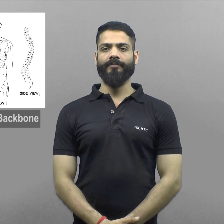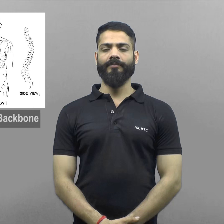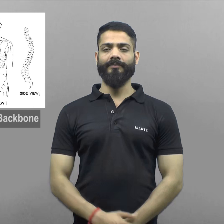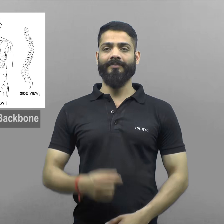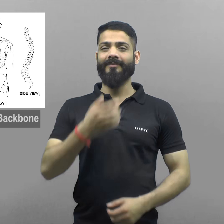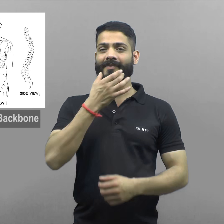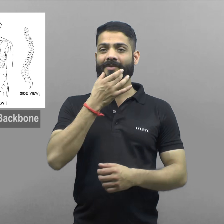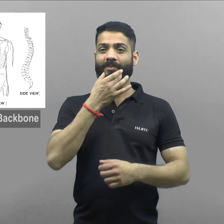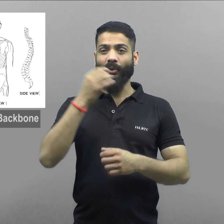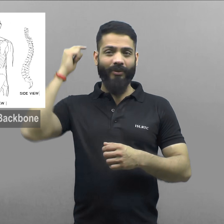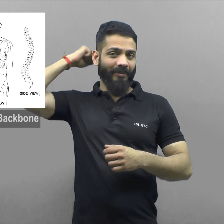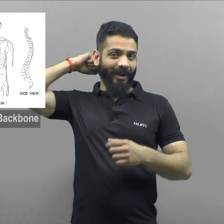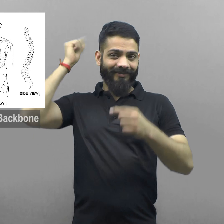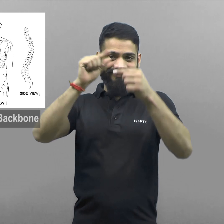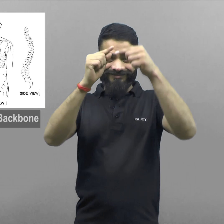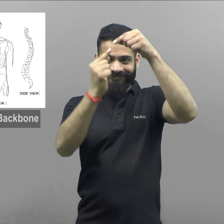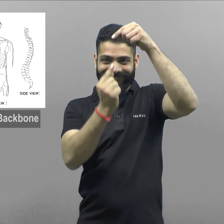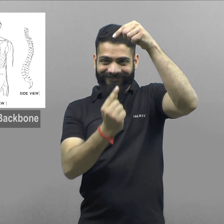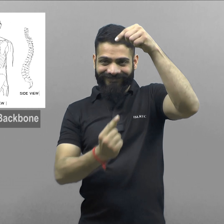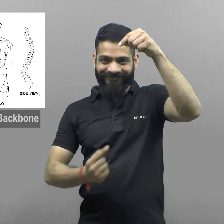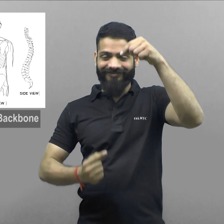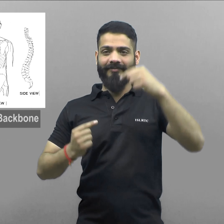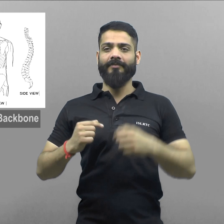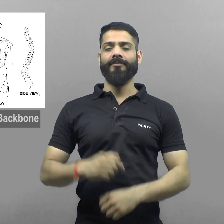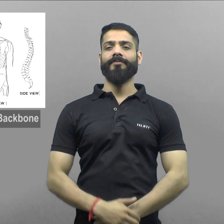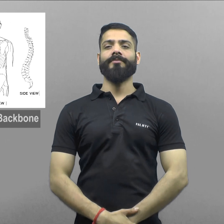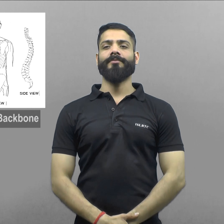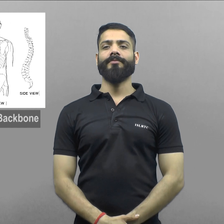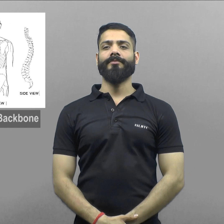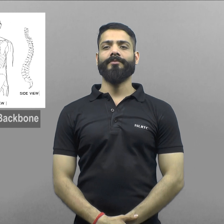Spine Backbone